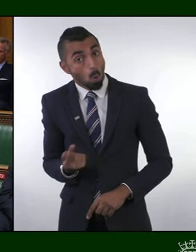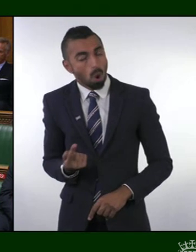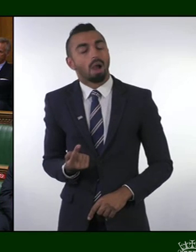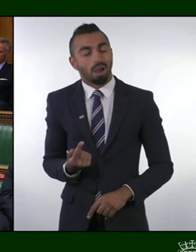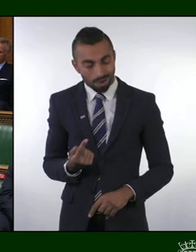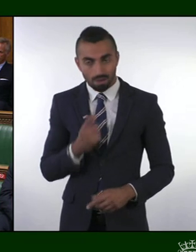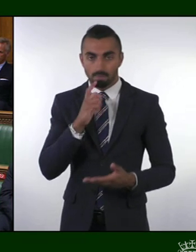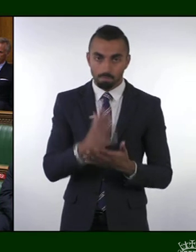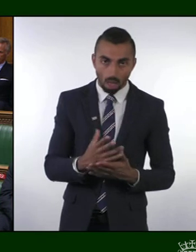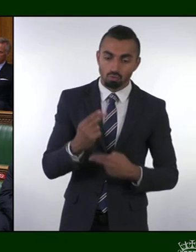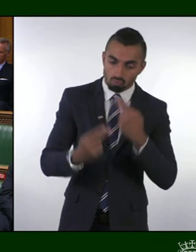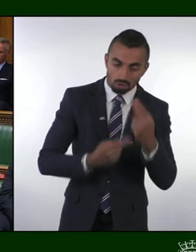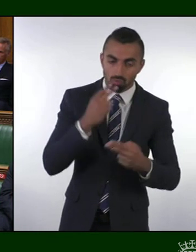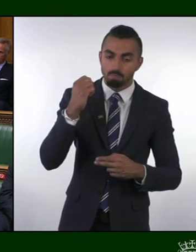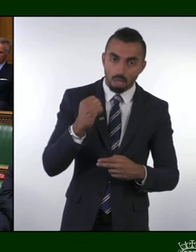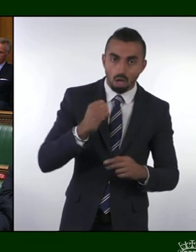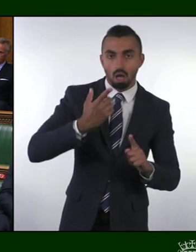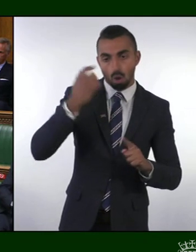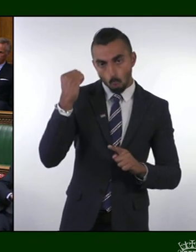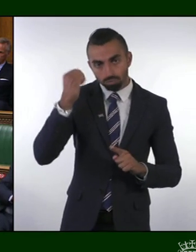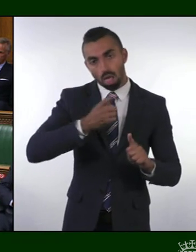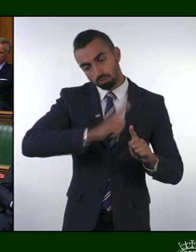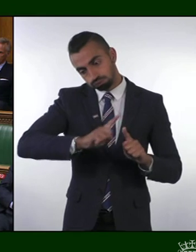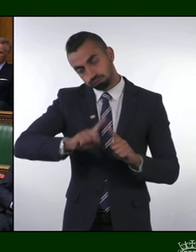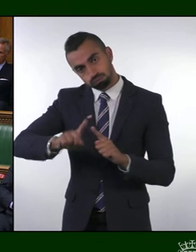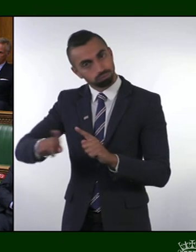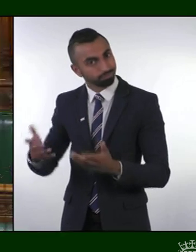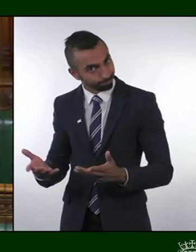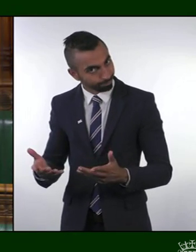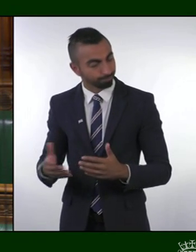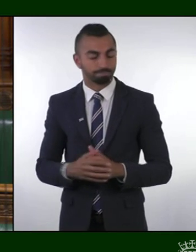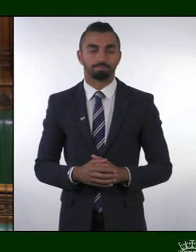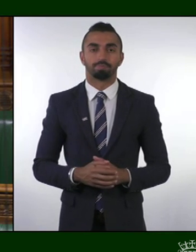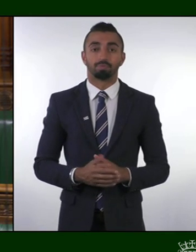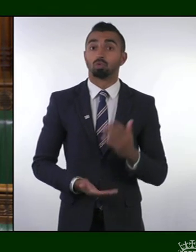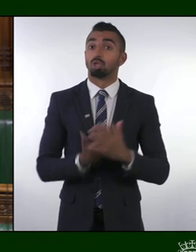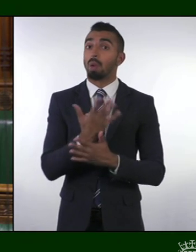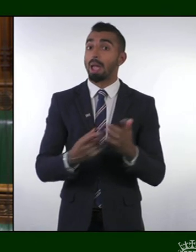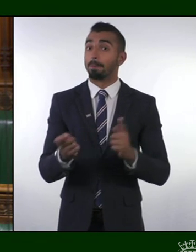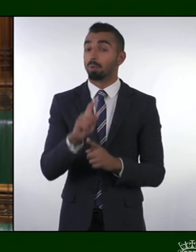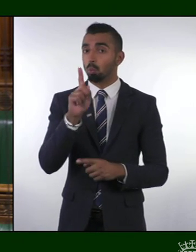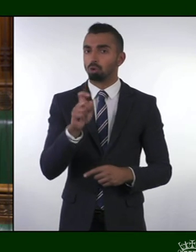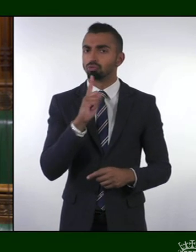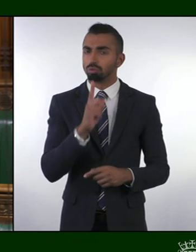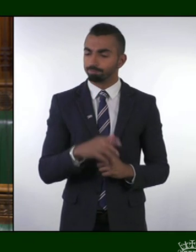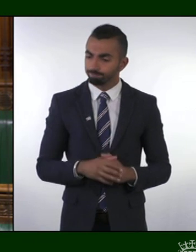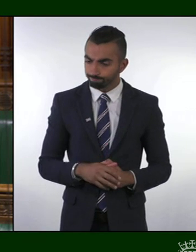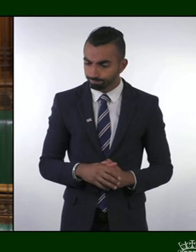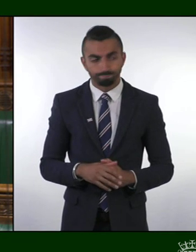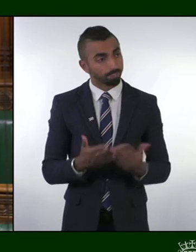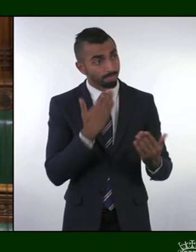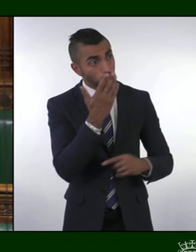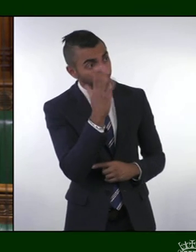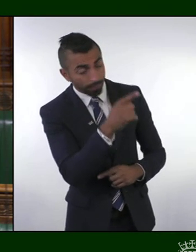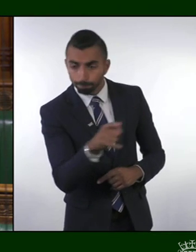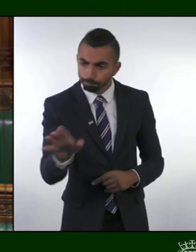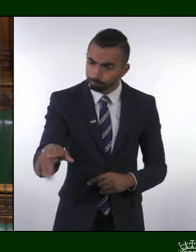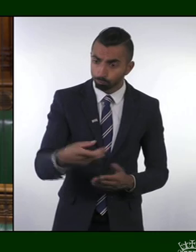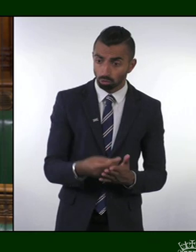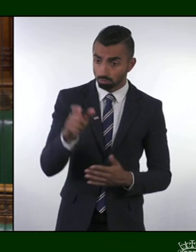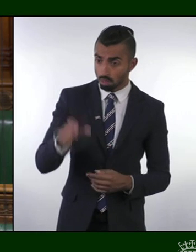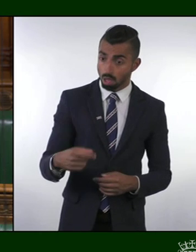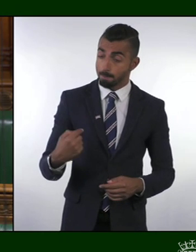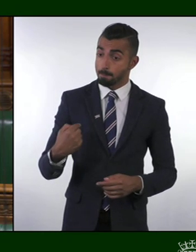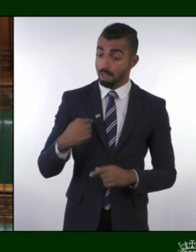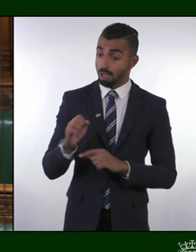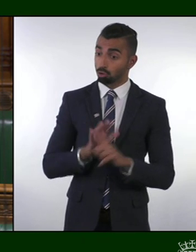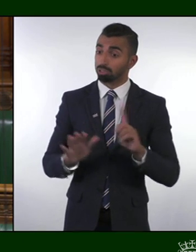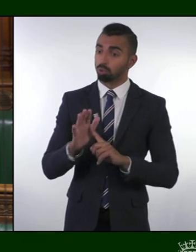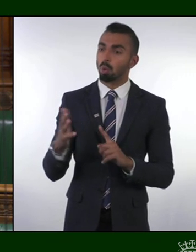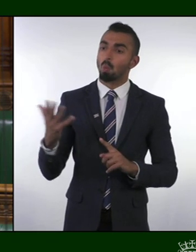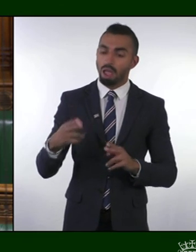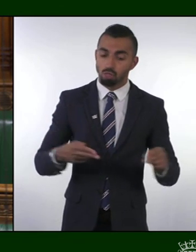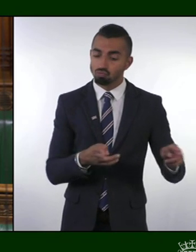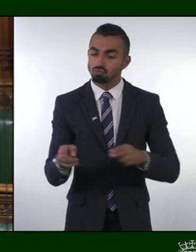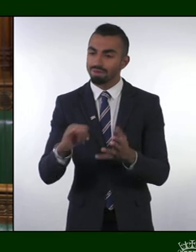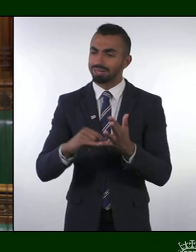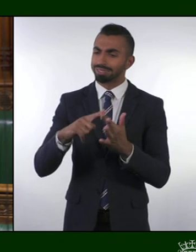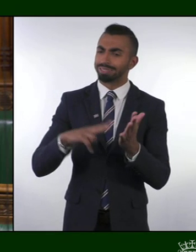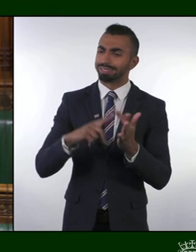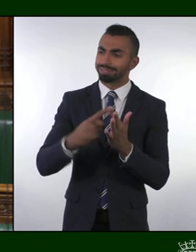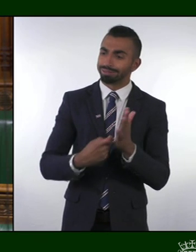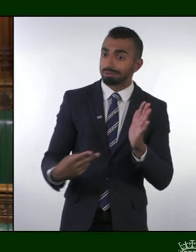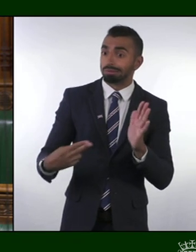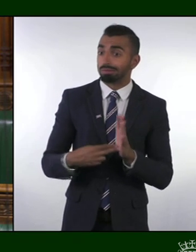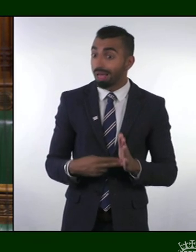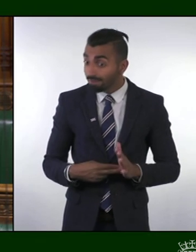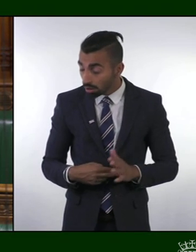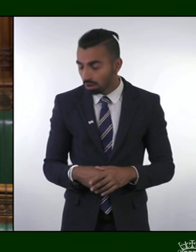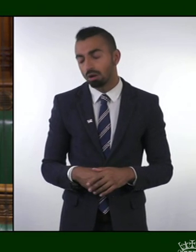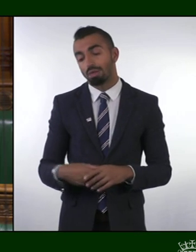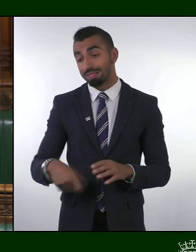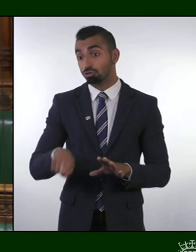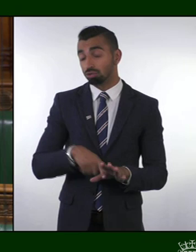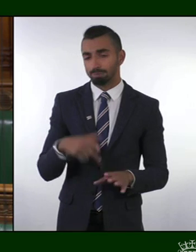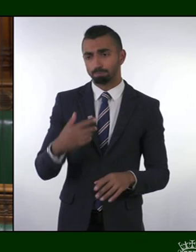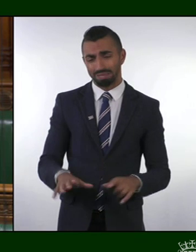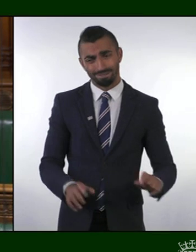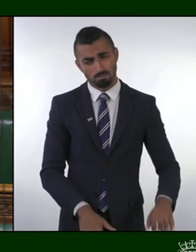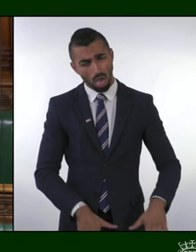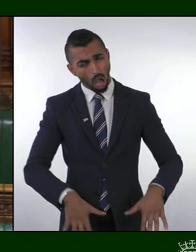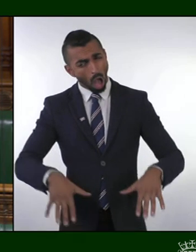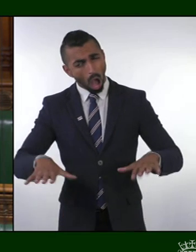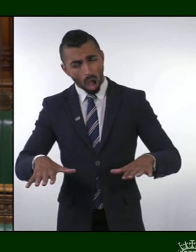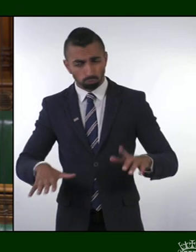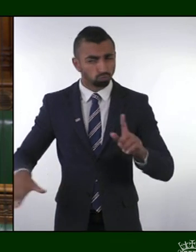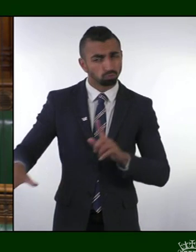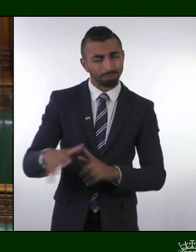In addition to the misery that covid has brought to our constituencies, over 46 constituencies, such as mine on the River Severn, also face devastation from flooding earlier this year—a double whammy for our local businesses.